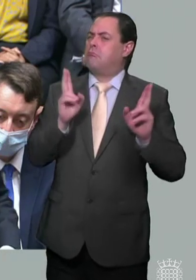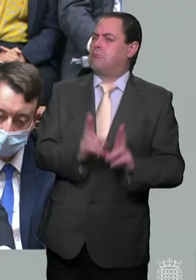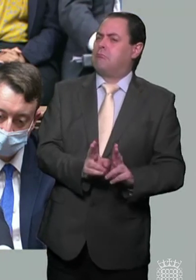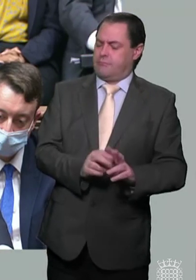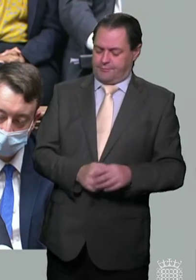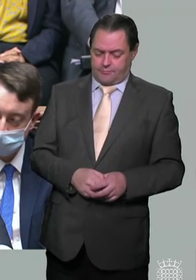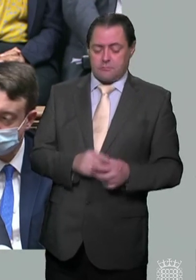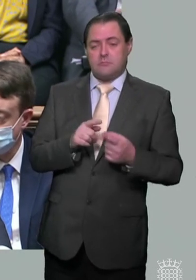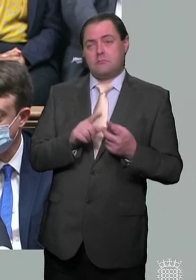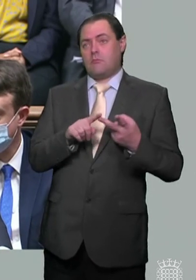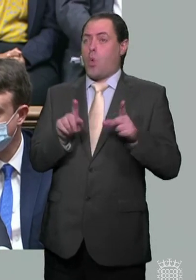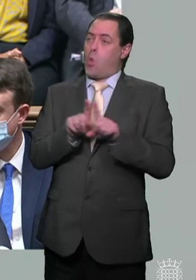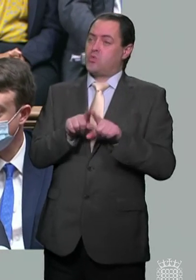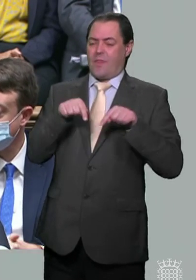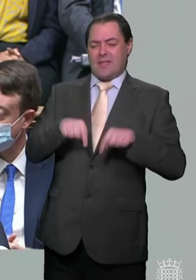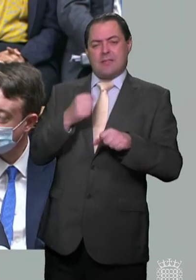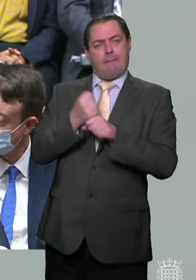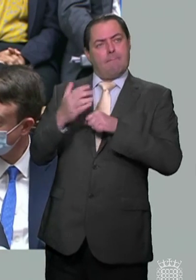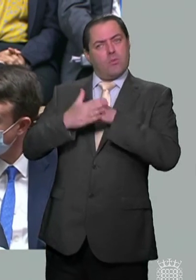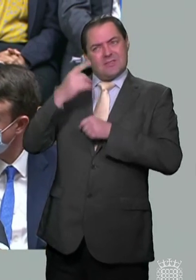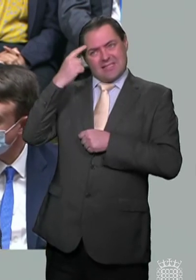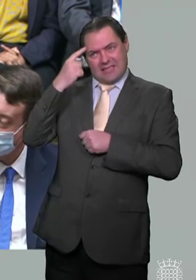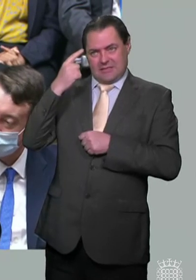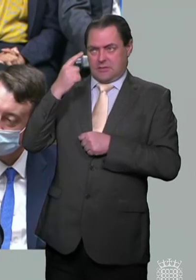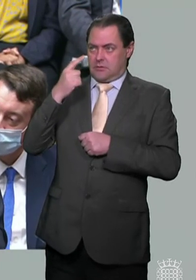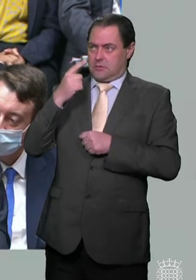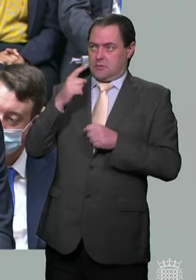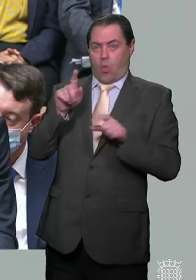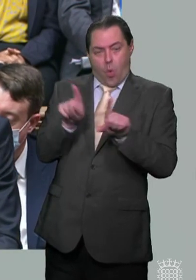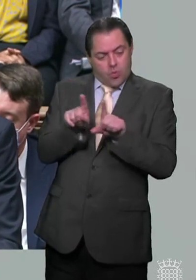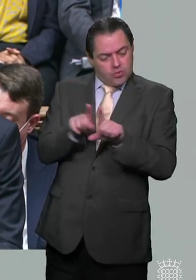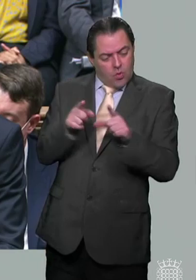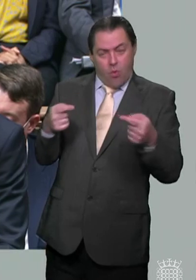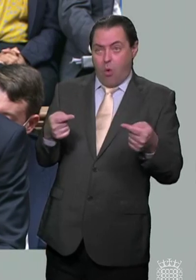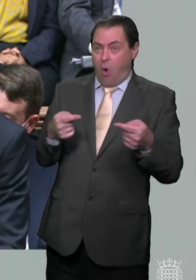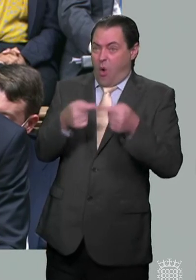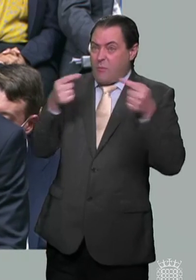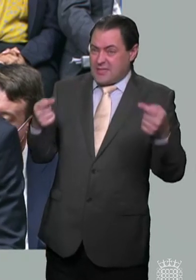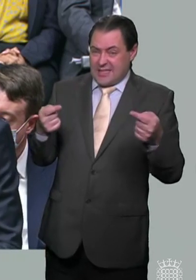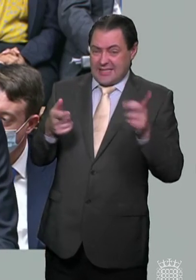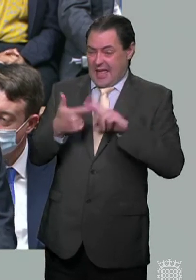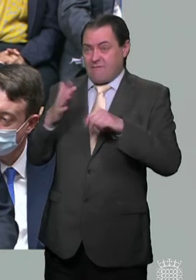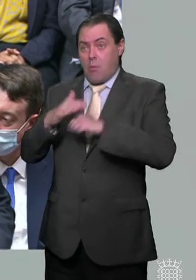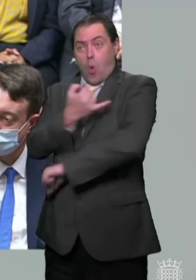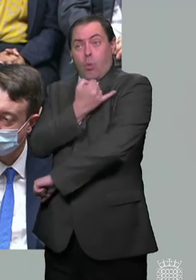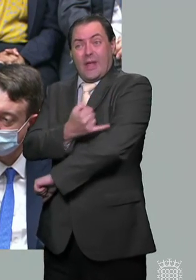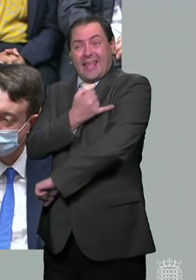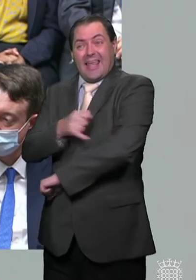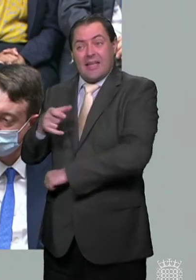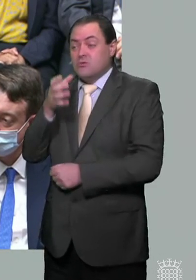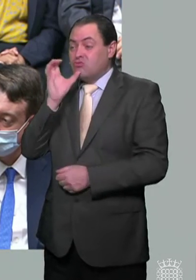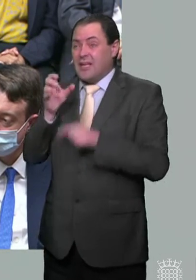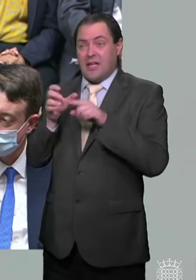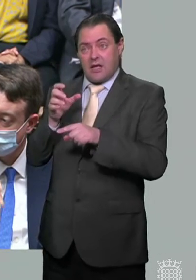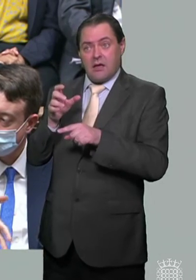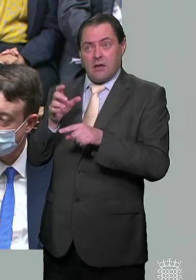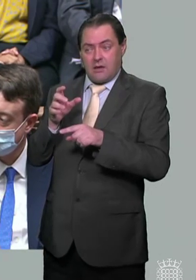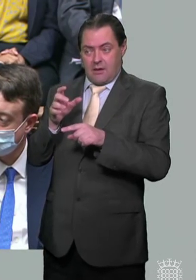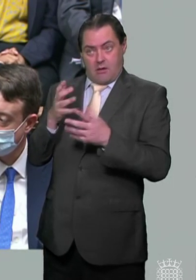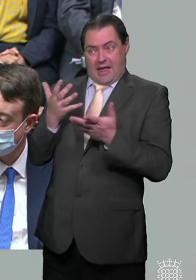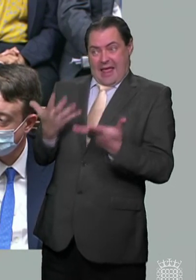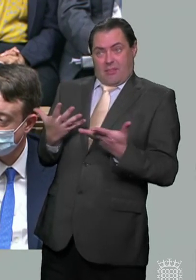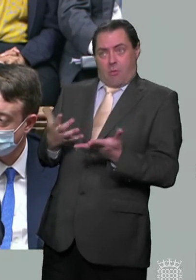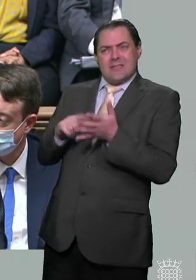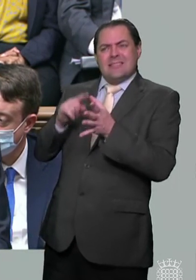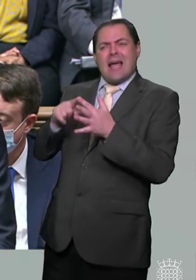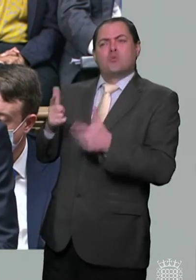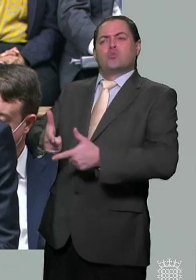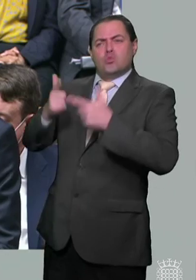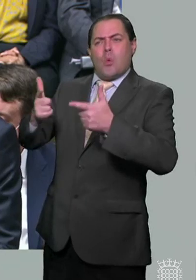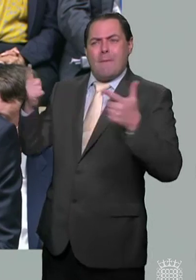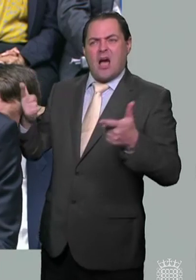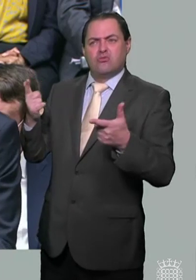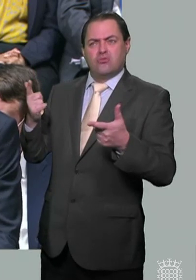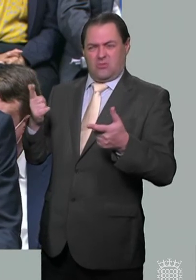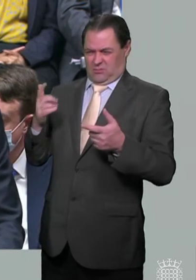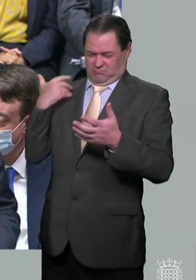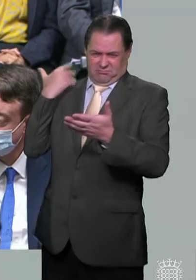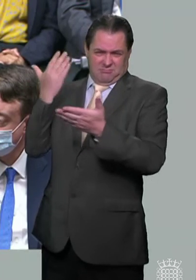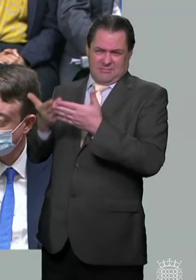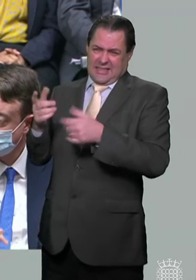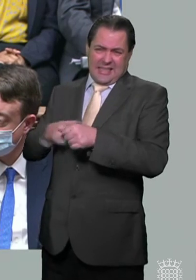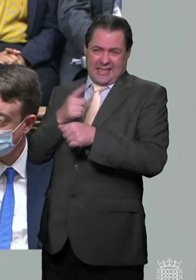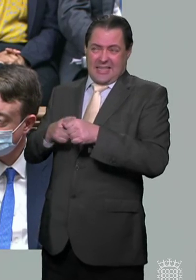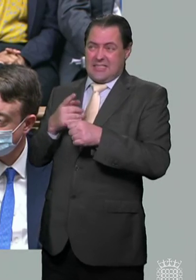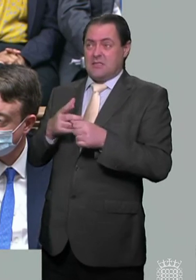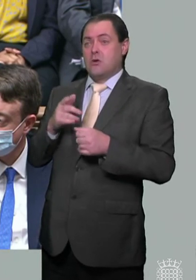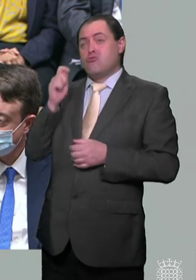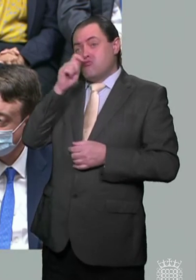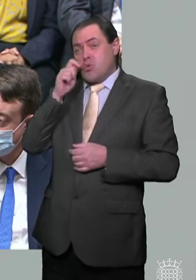Because this is a more rational system, the converse is also true: many lower-alcohol drinks are currently overtaxed—and have been for many decades.